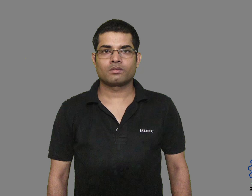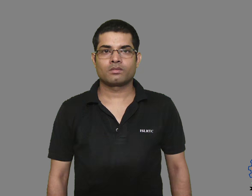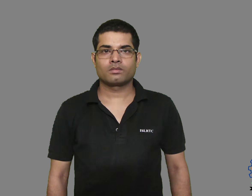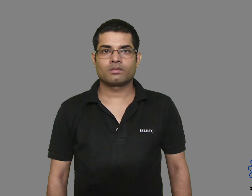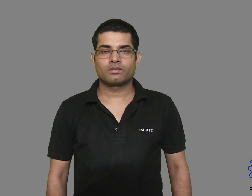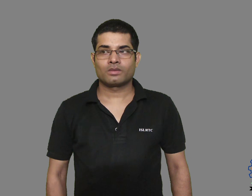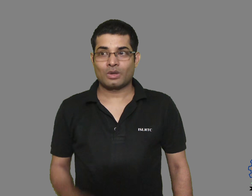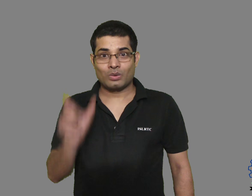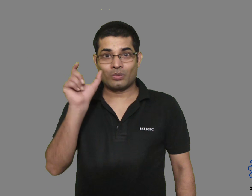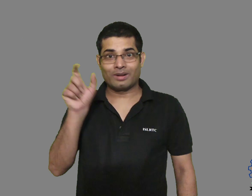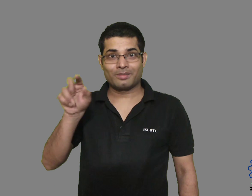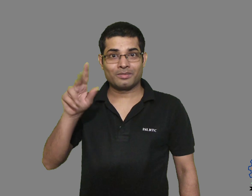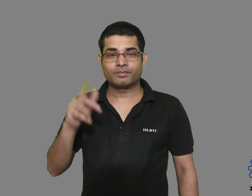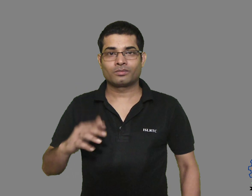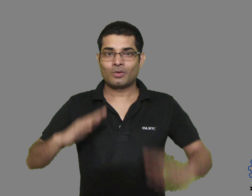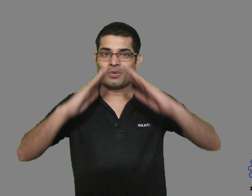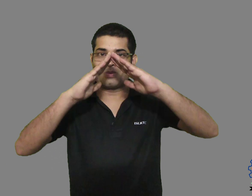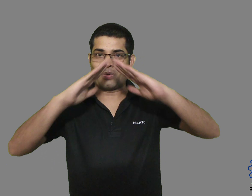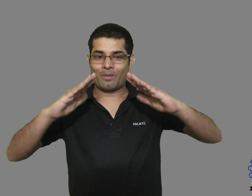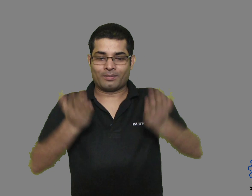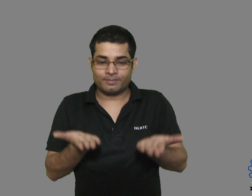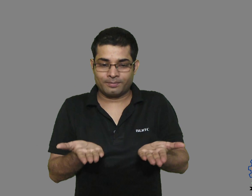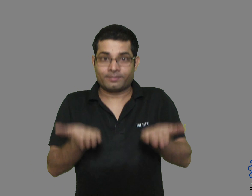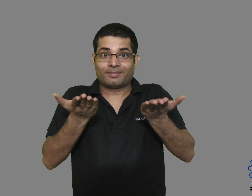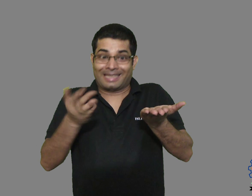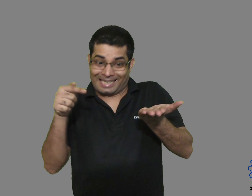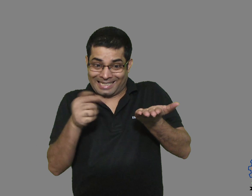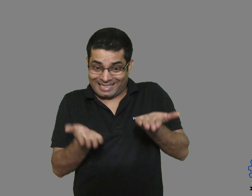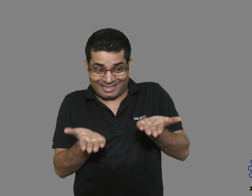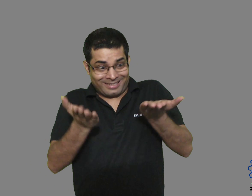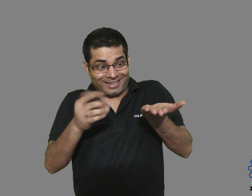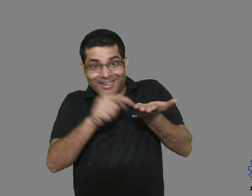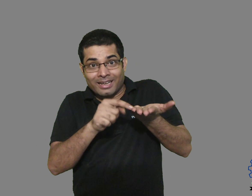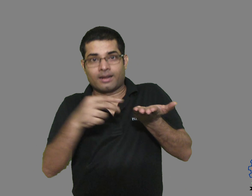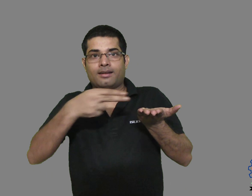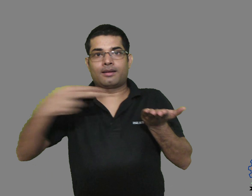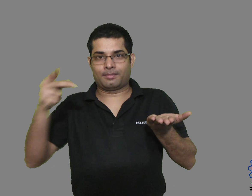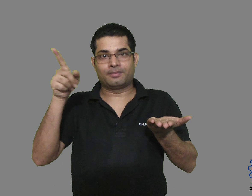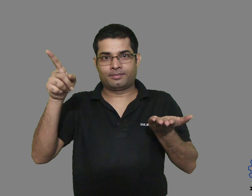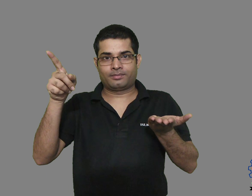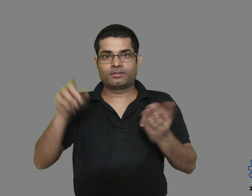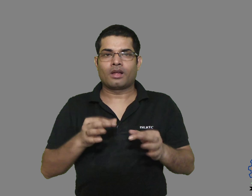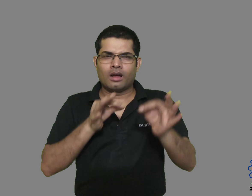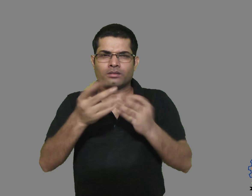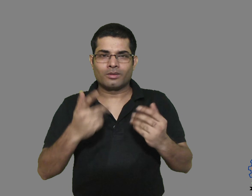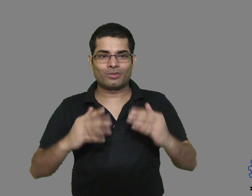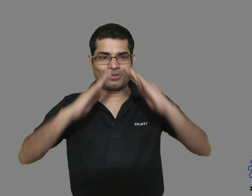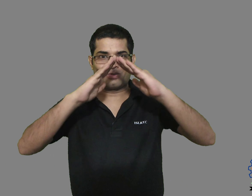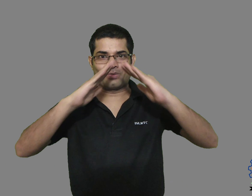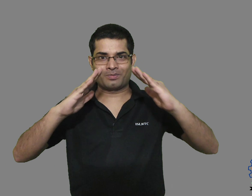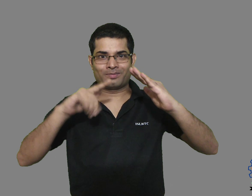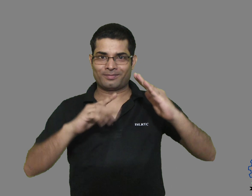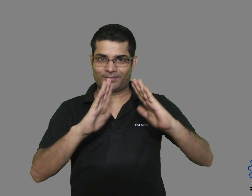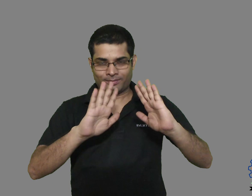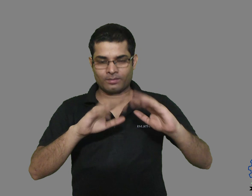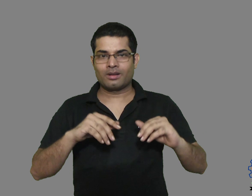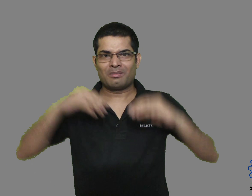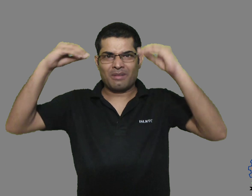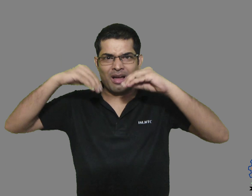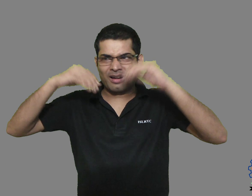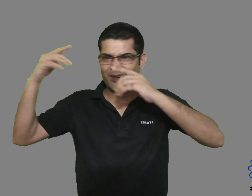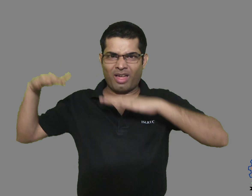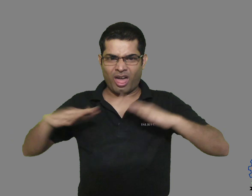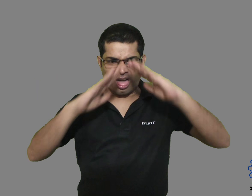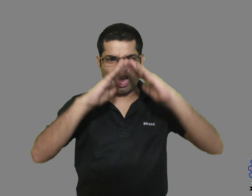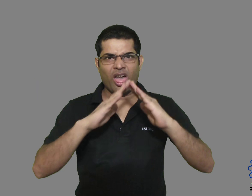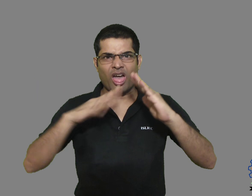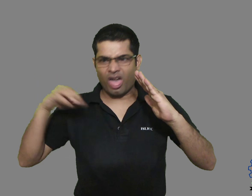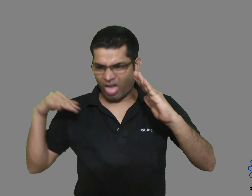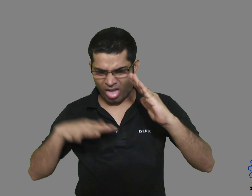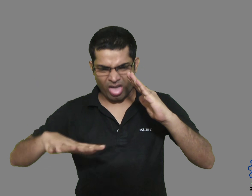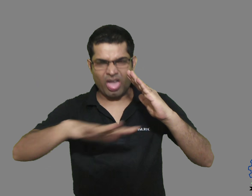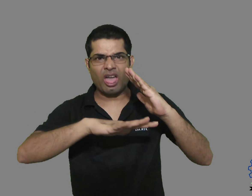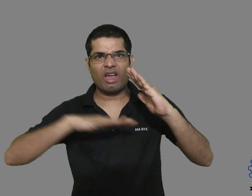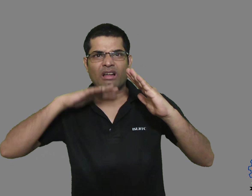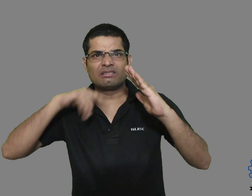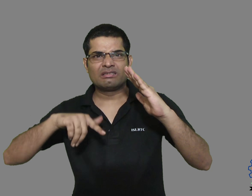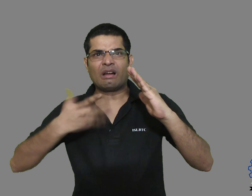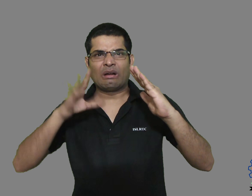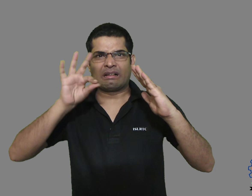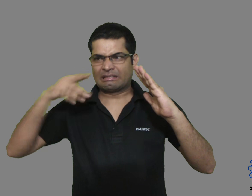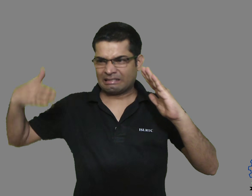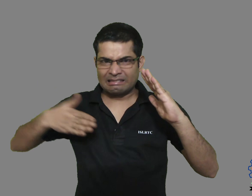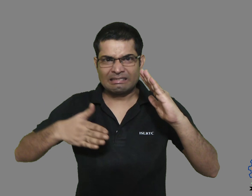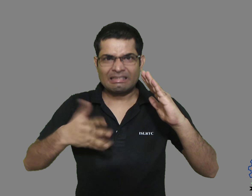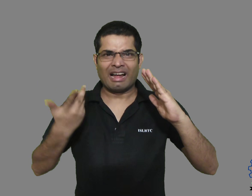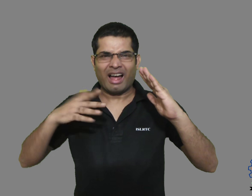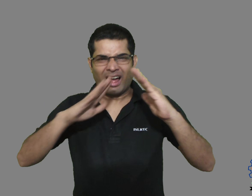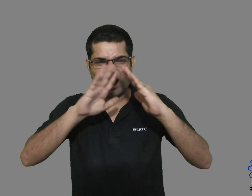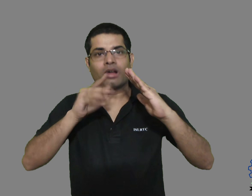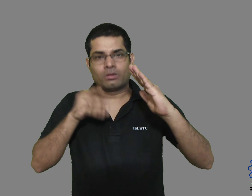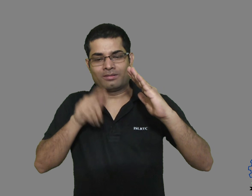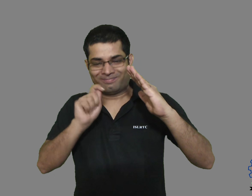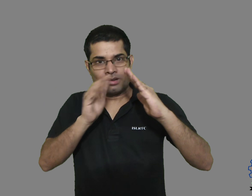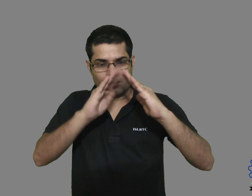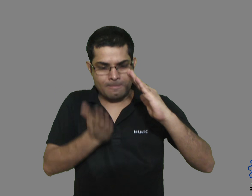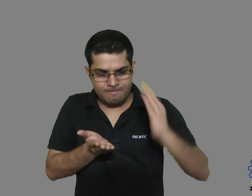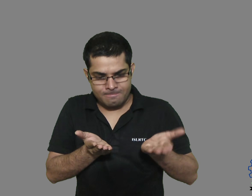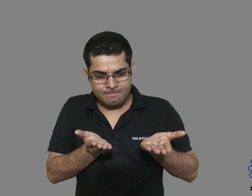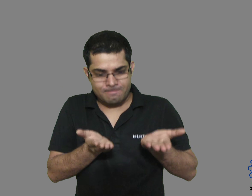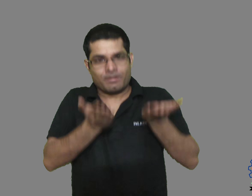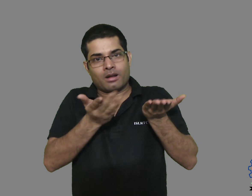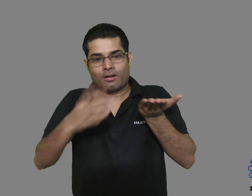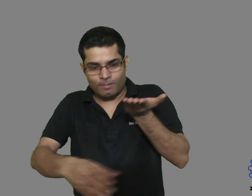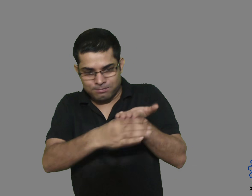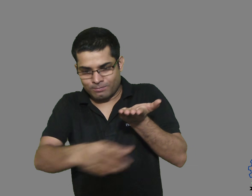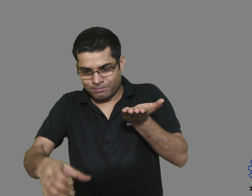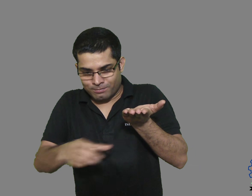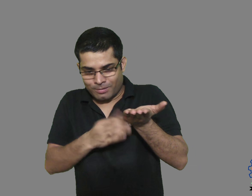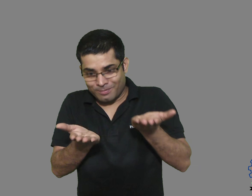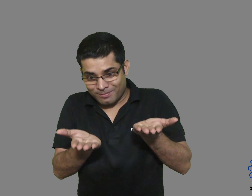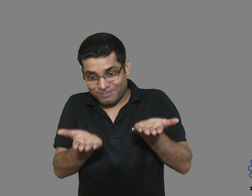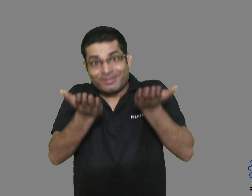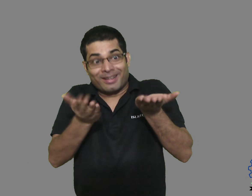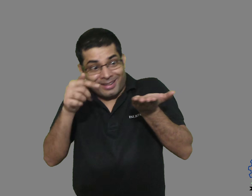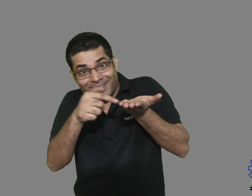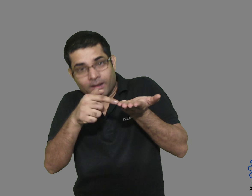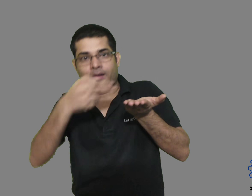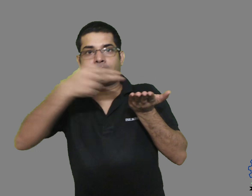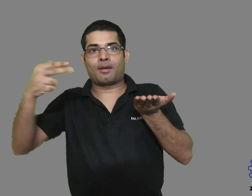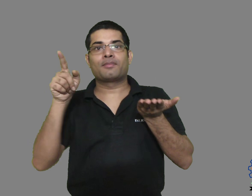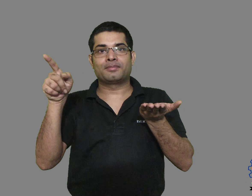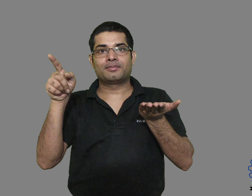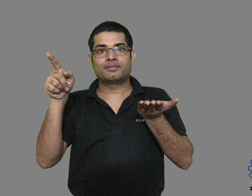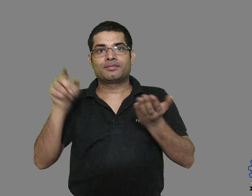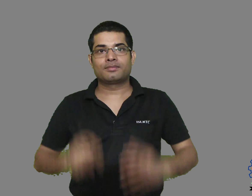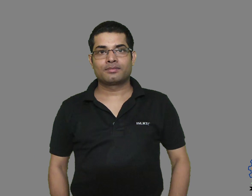House Lifting